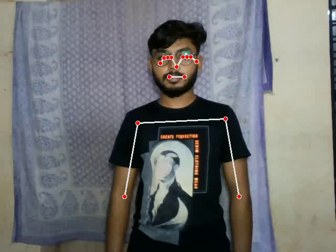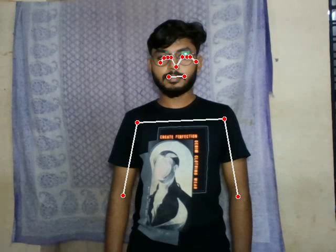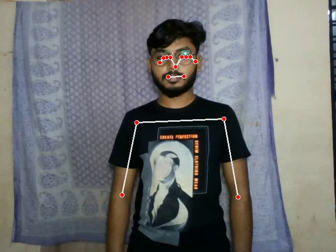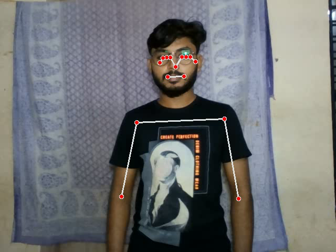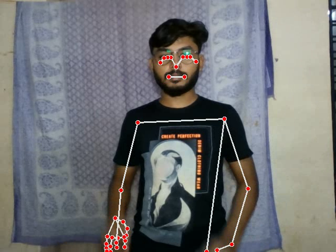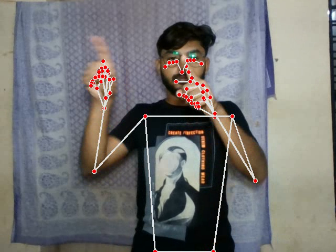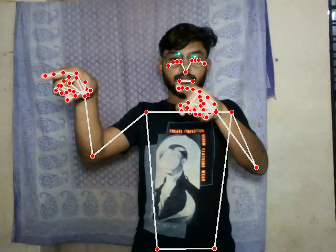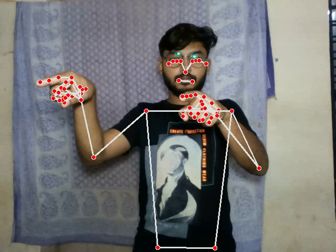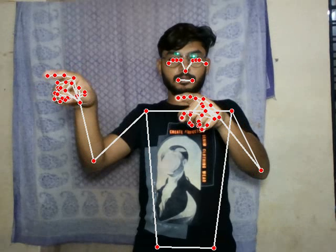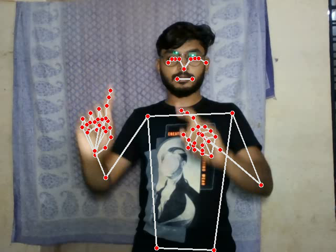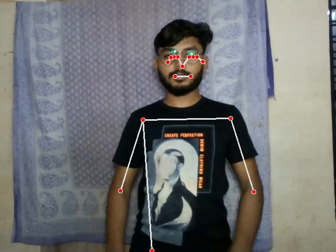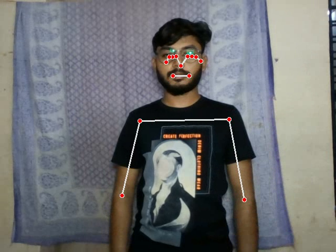go